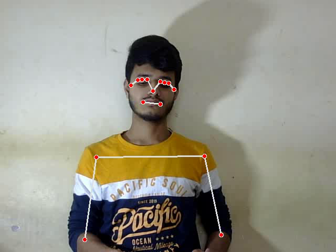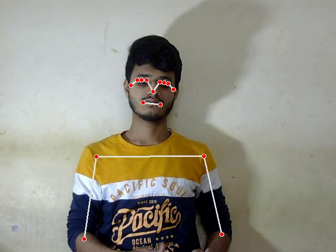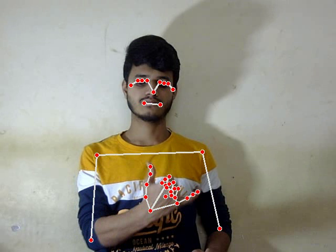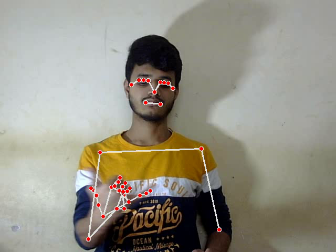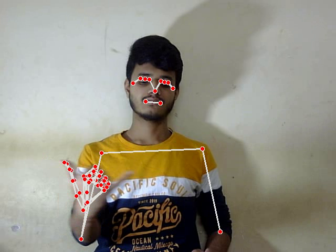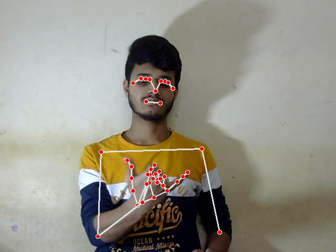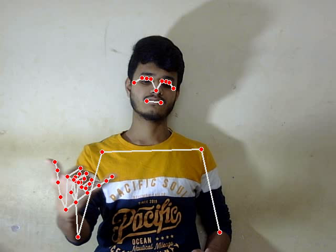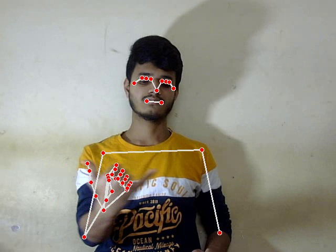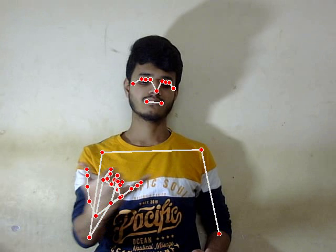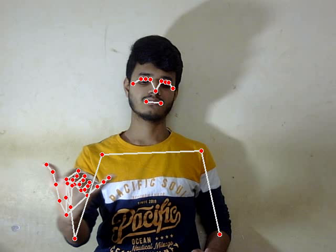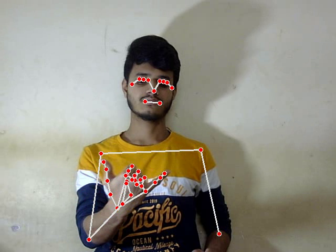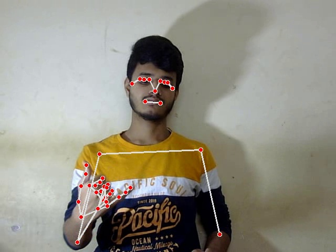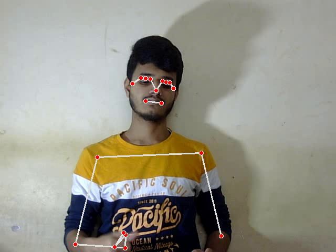same